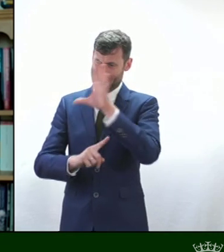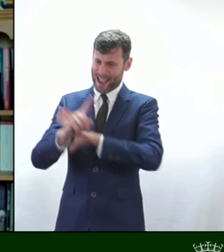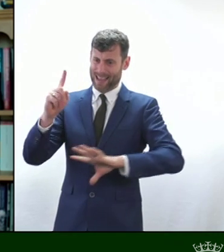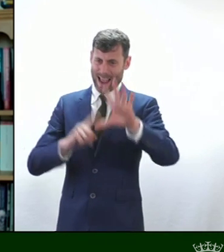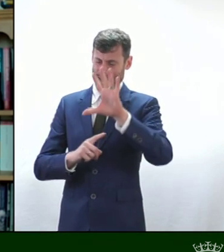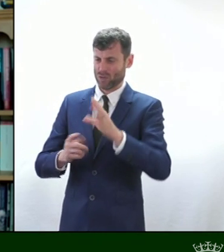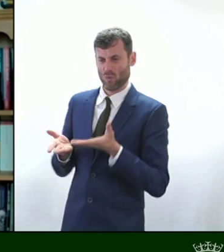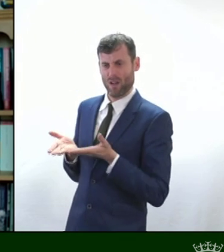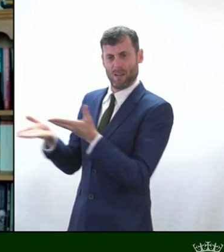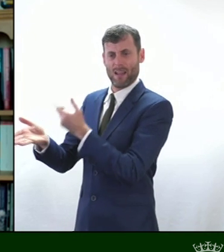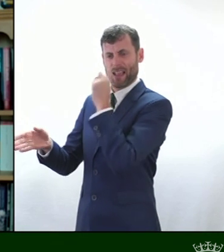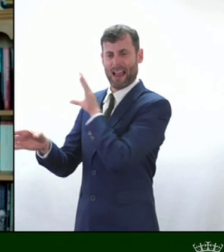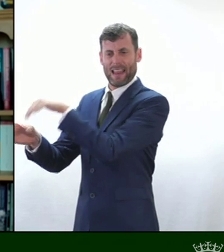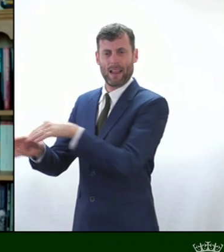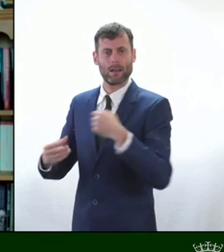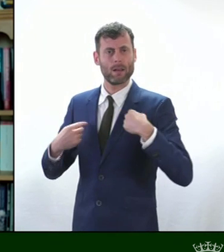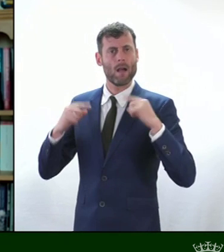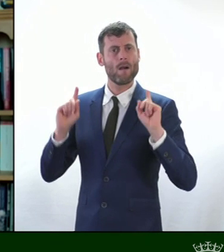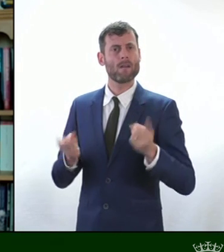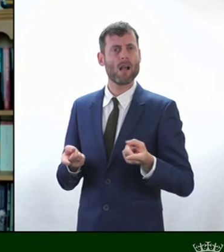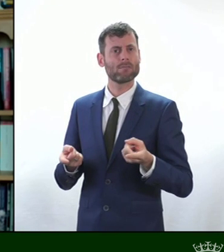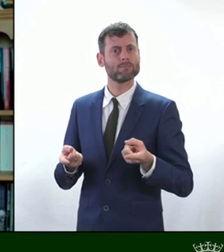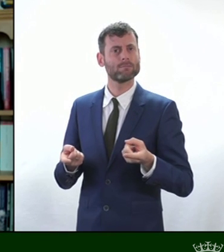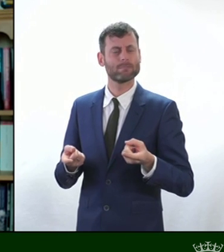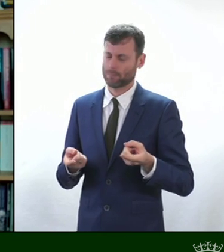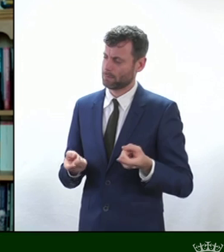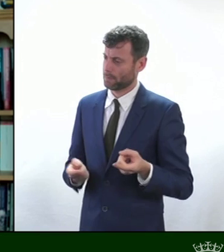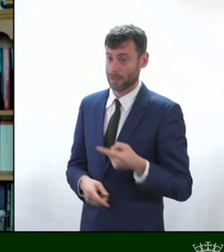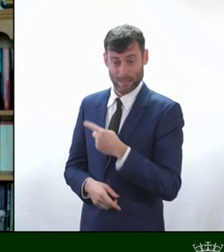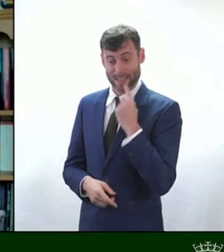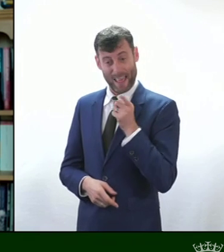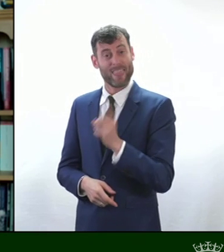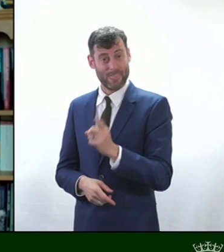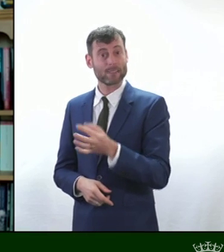The former Scottish Tory constitution spokesperson said that it would be the end of the Union.